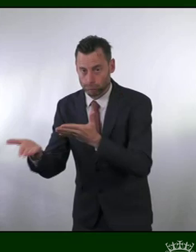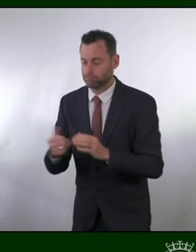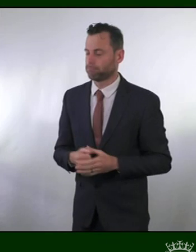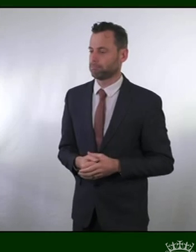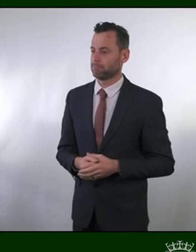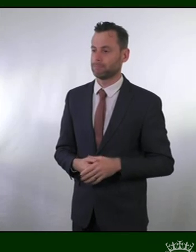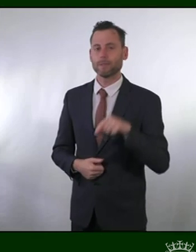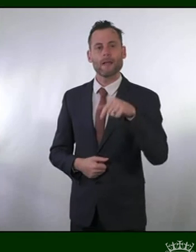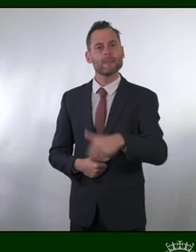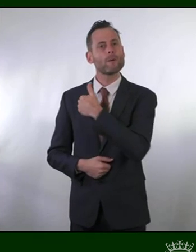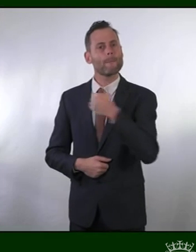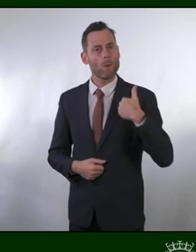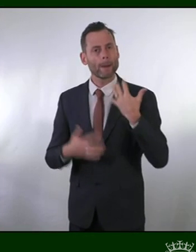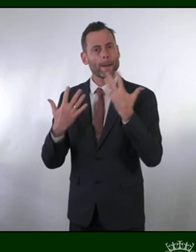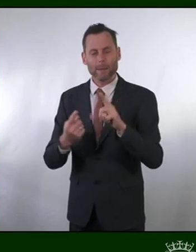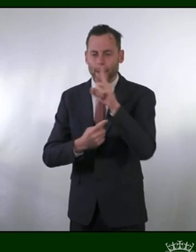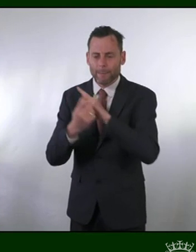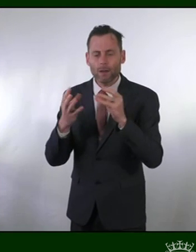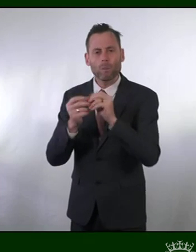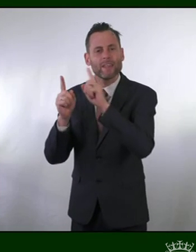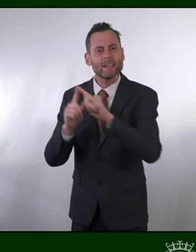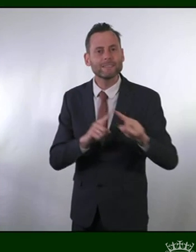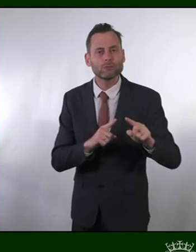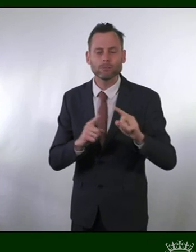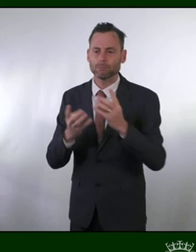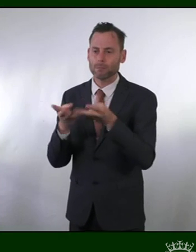This morning I had meetings with ministerial colleagues and others.